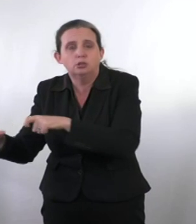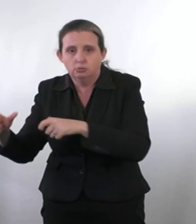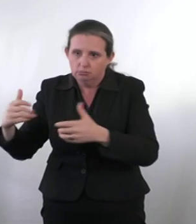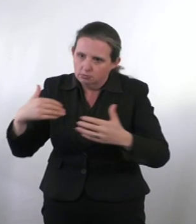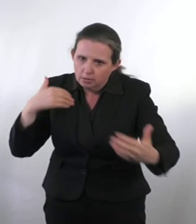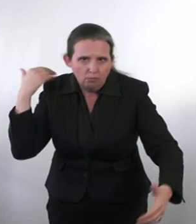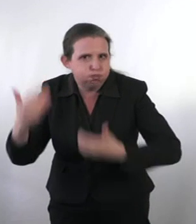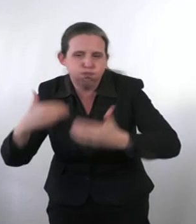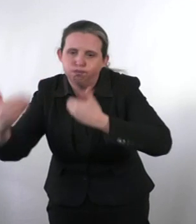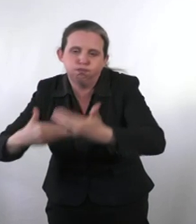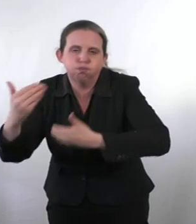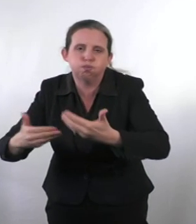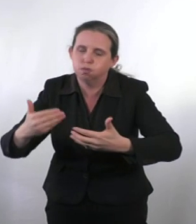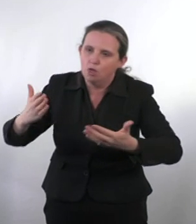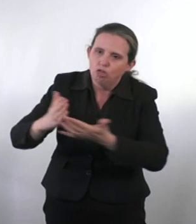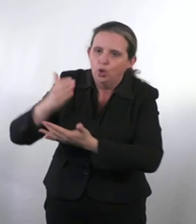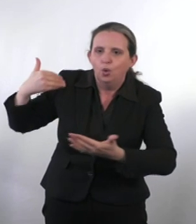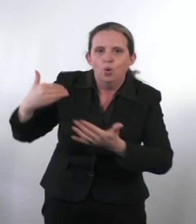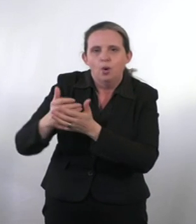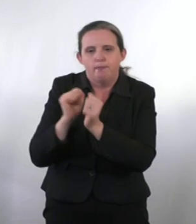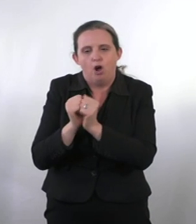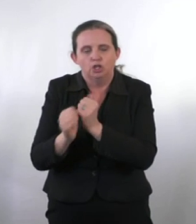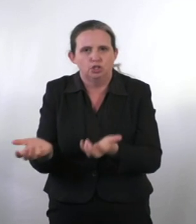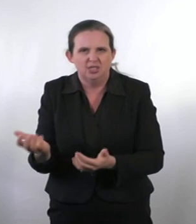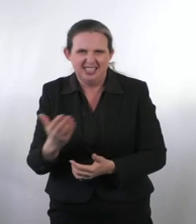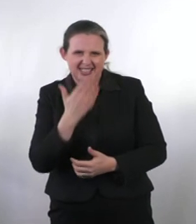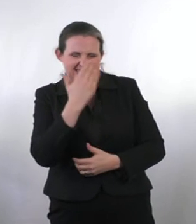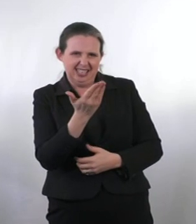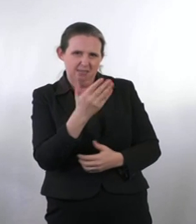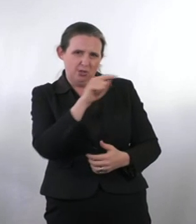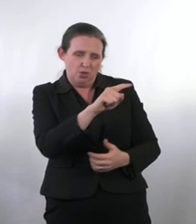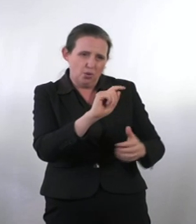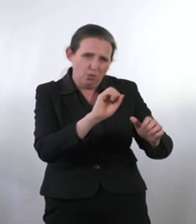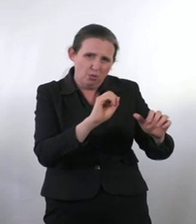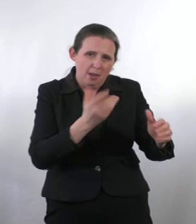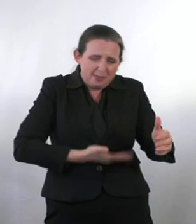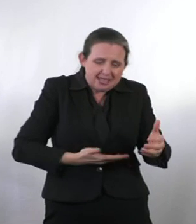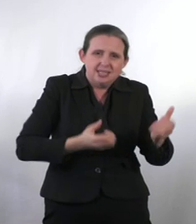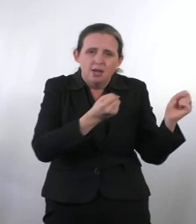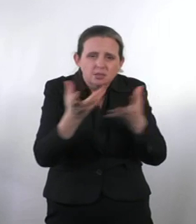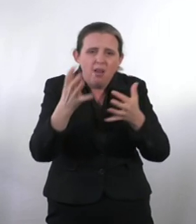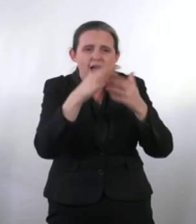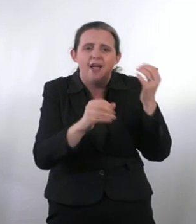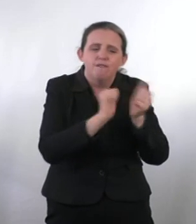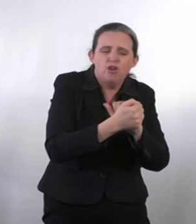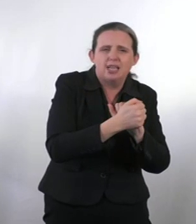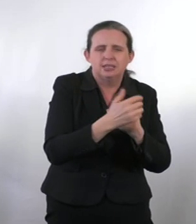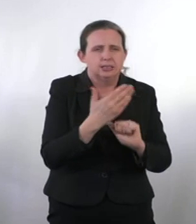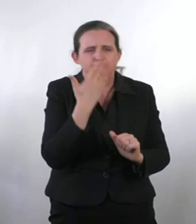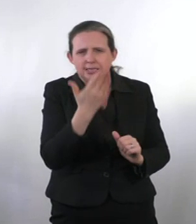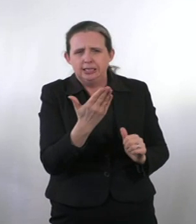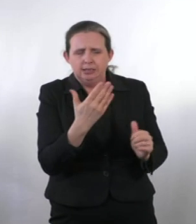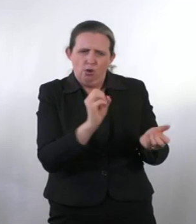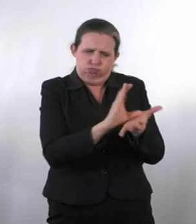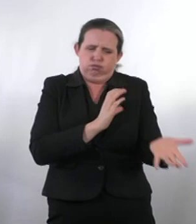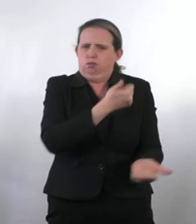If you have a hotline to Ministers, you get a blank cheque, but if you are on the frontline tackling covid, you are picking up the bill.